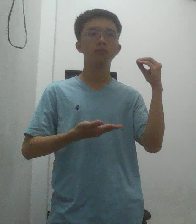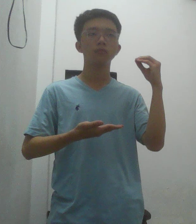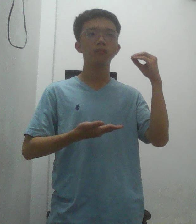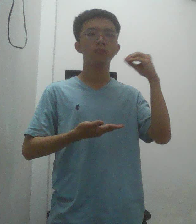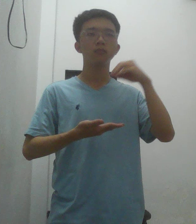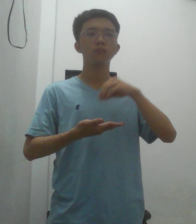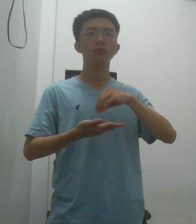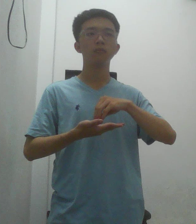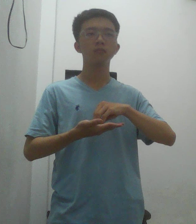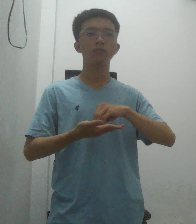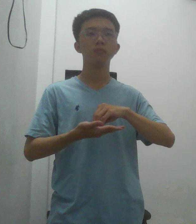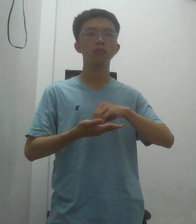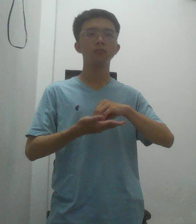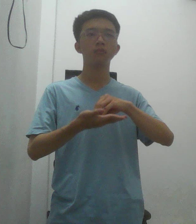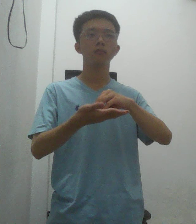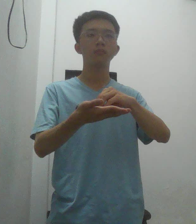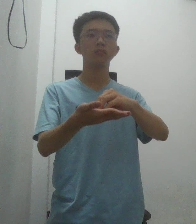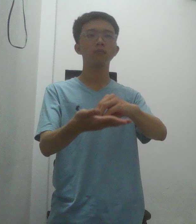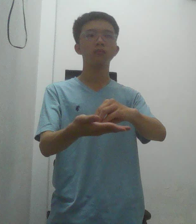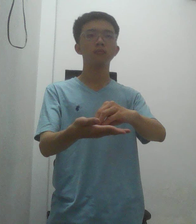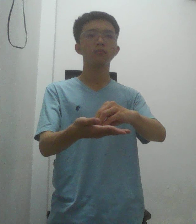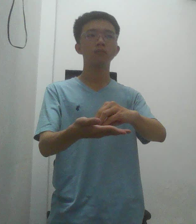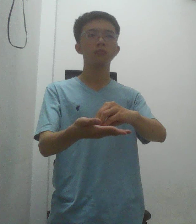san pham